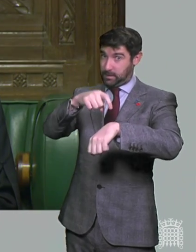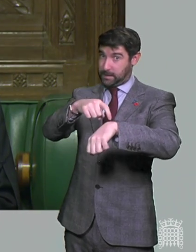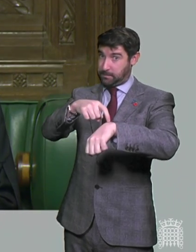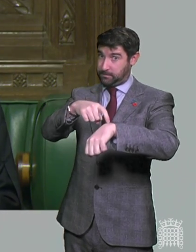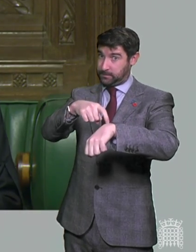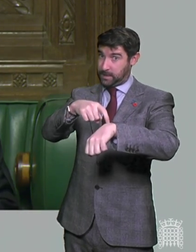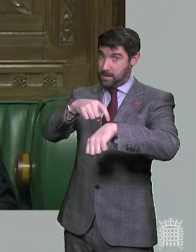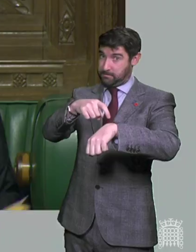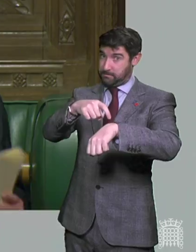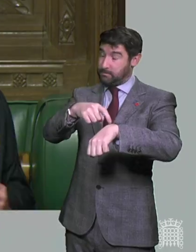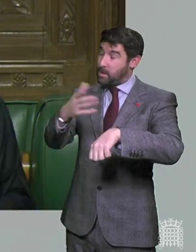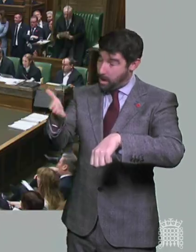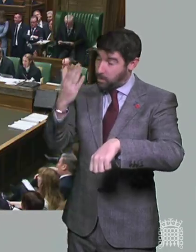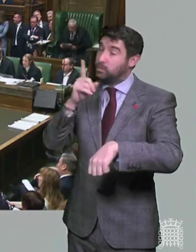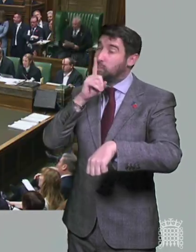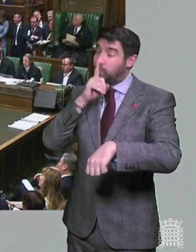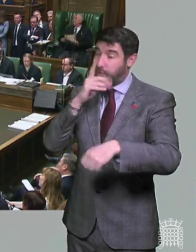They are not doing a good job so far.